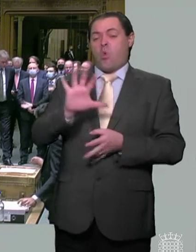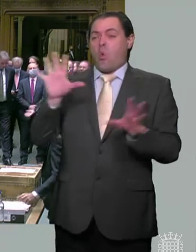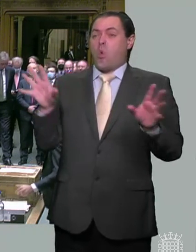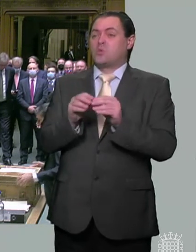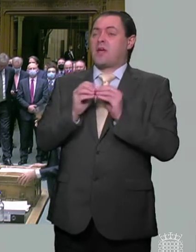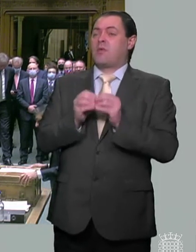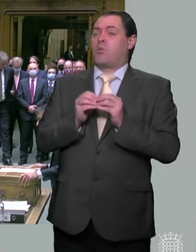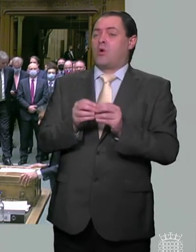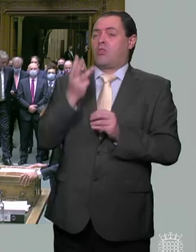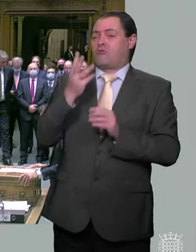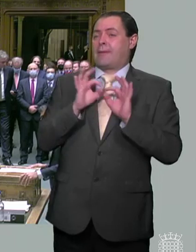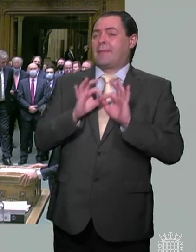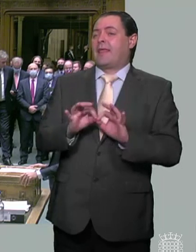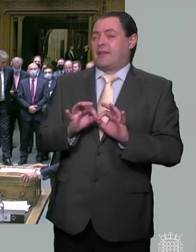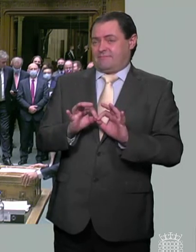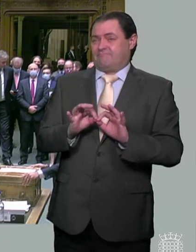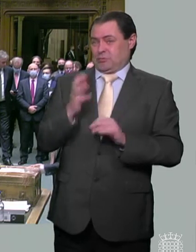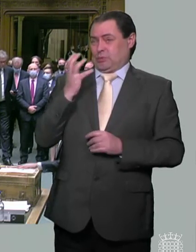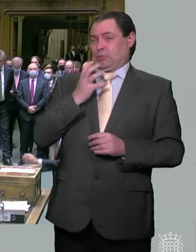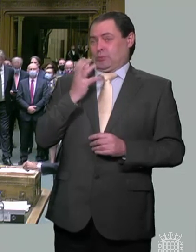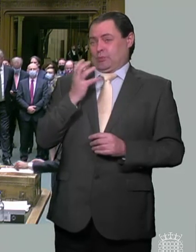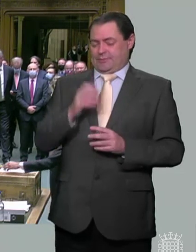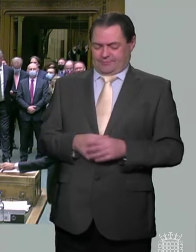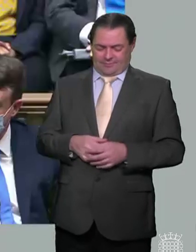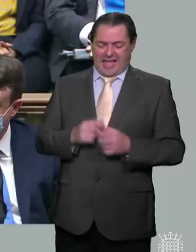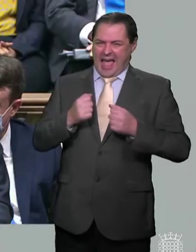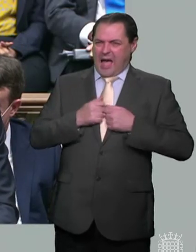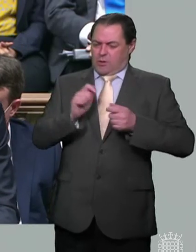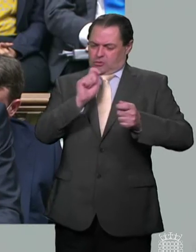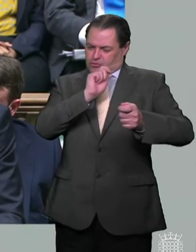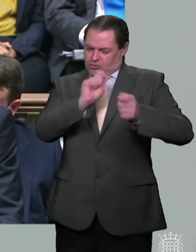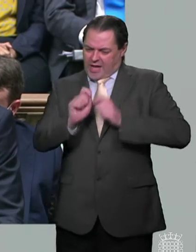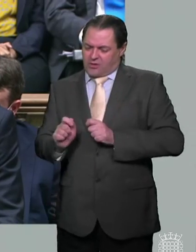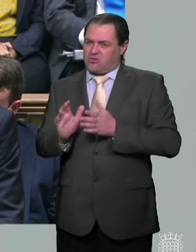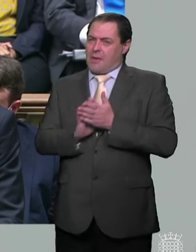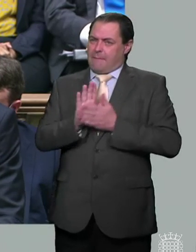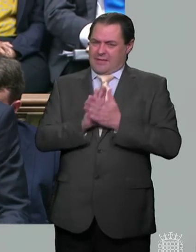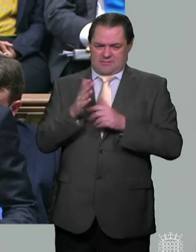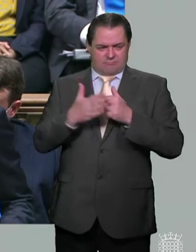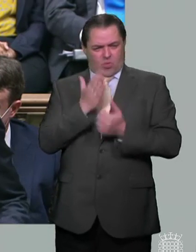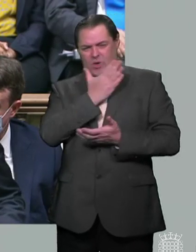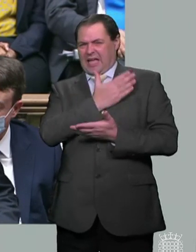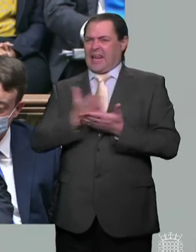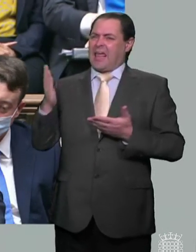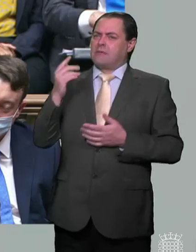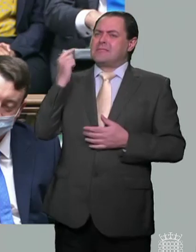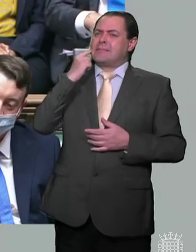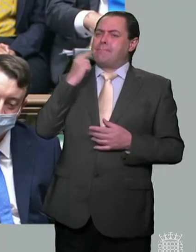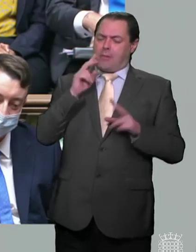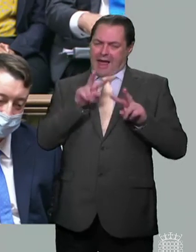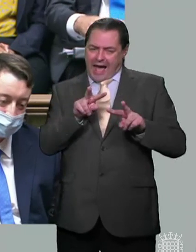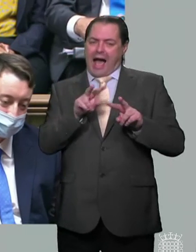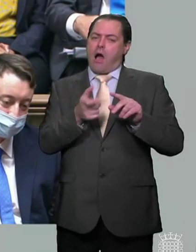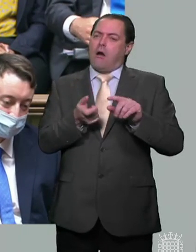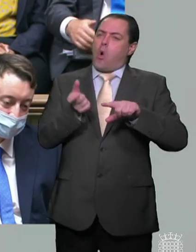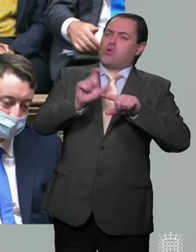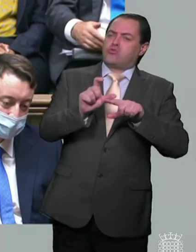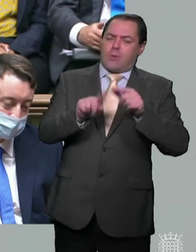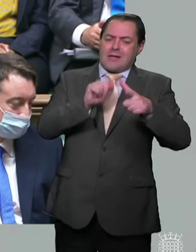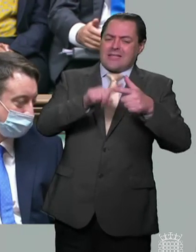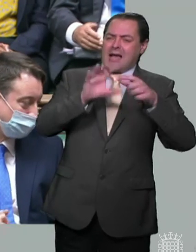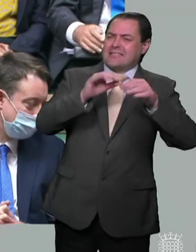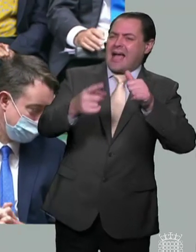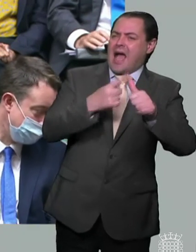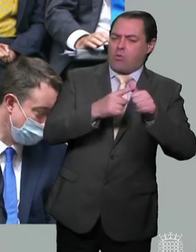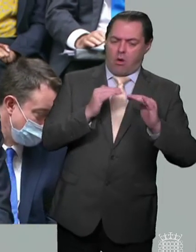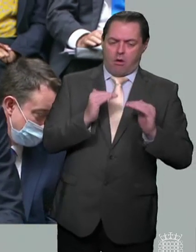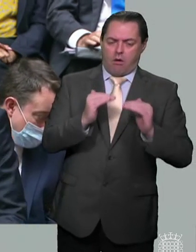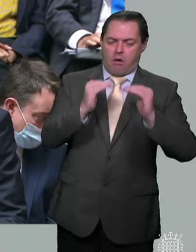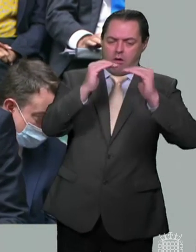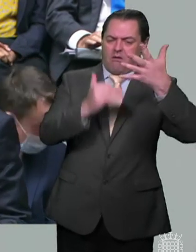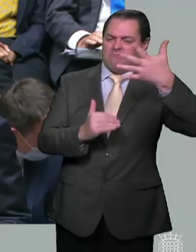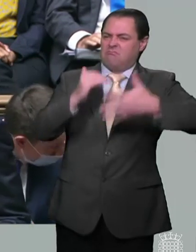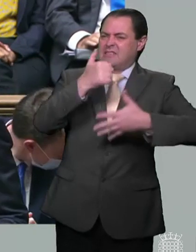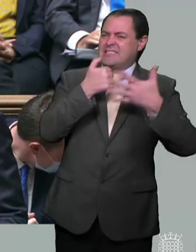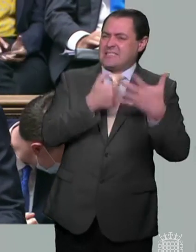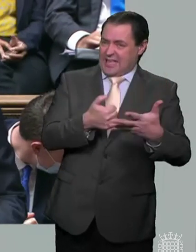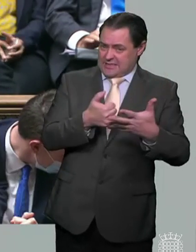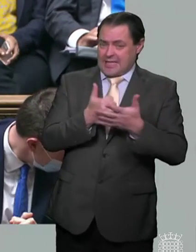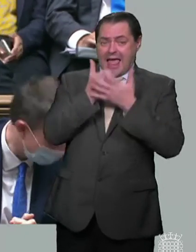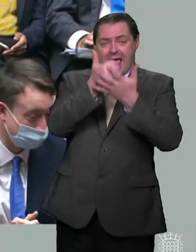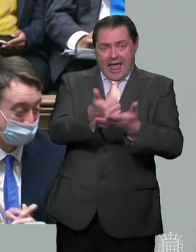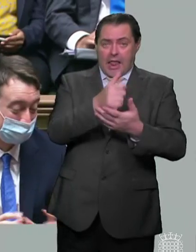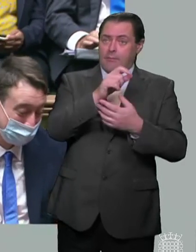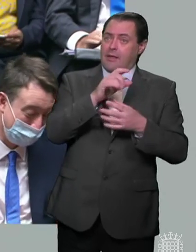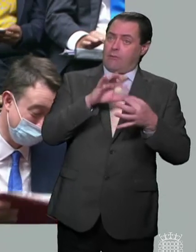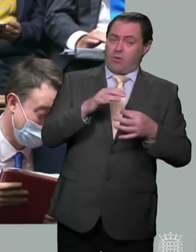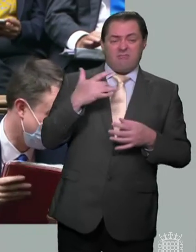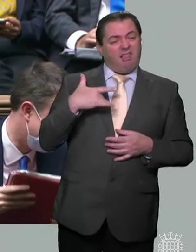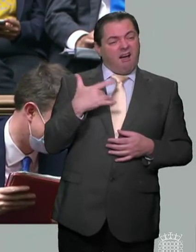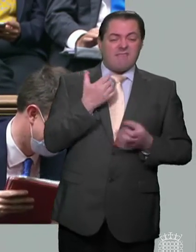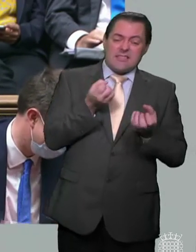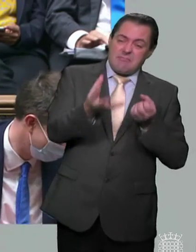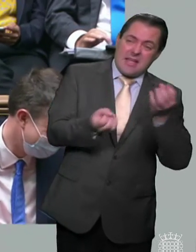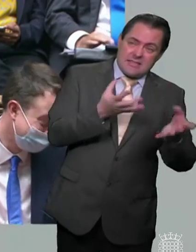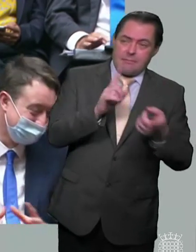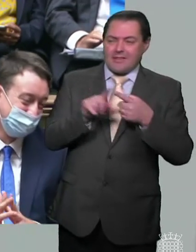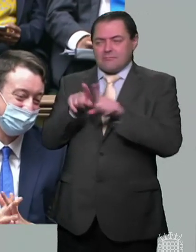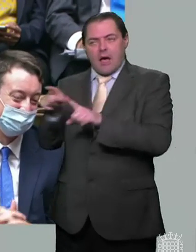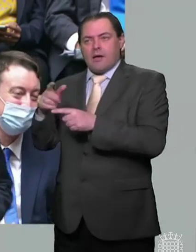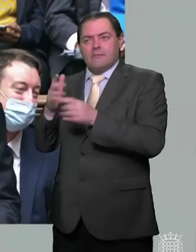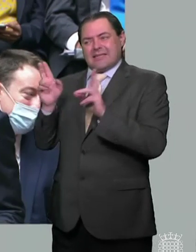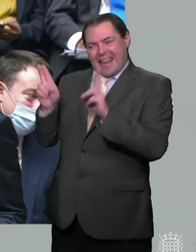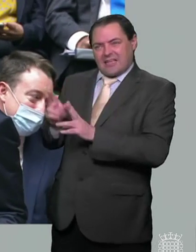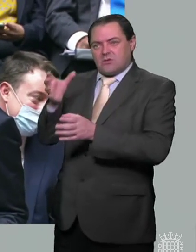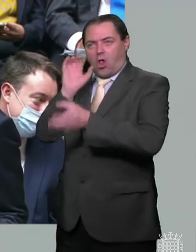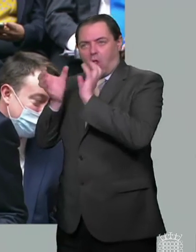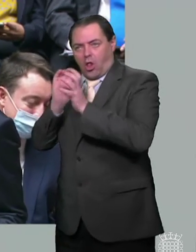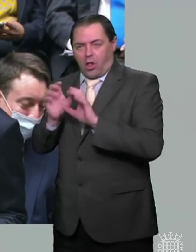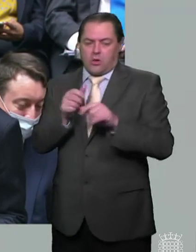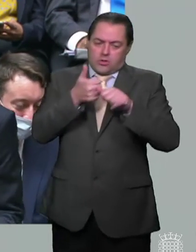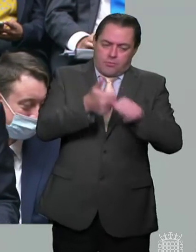Our reforms make the alcohol duty system simpler, fairer and healthier; they help with the cost of living while tackling problem drinking; they support innovative entrepreneurs and craft producers; they